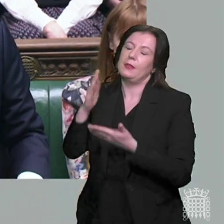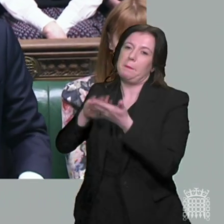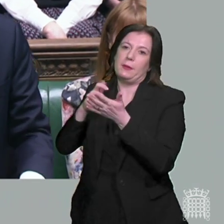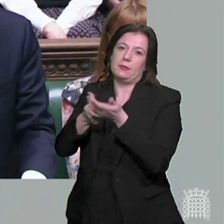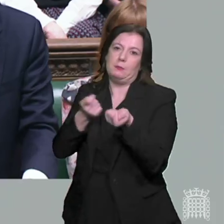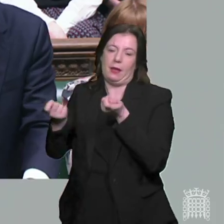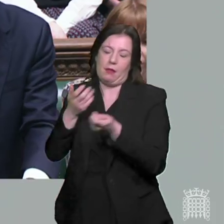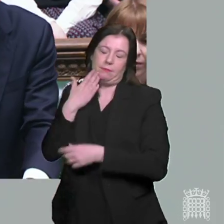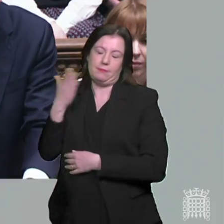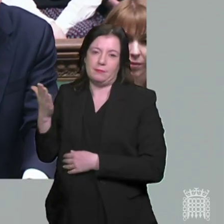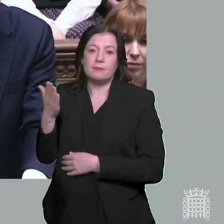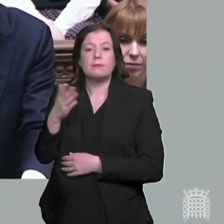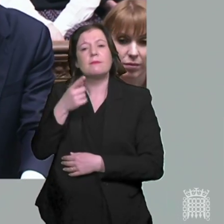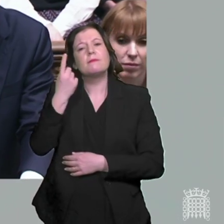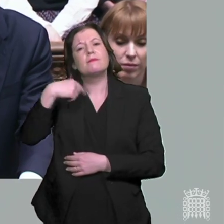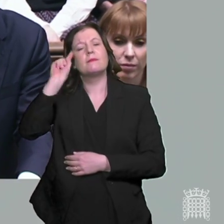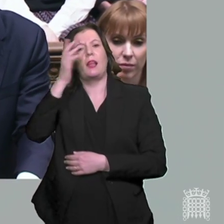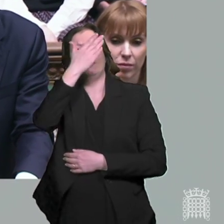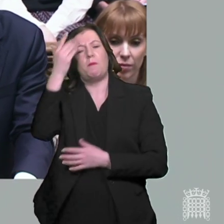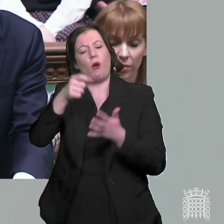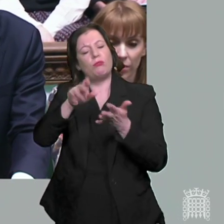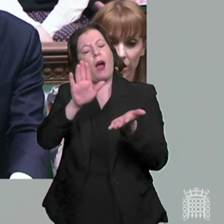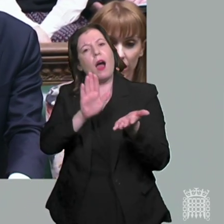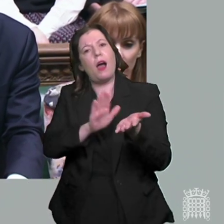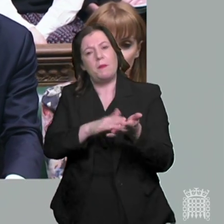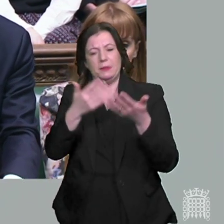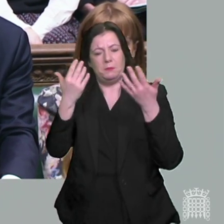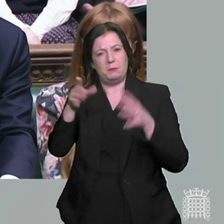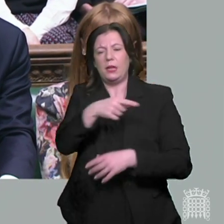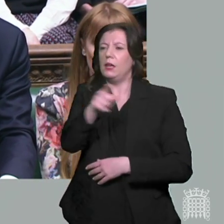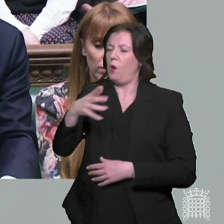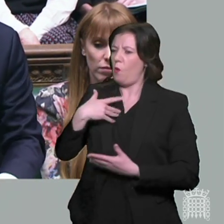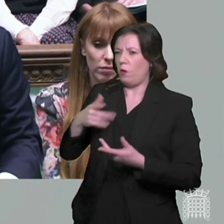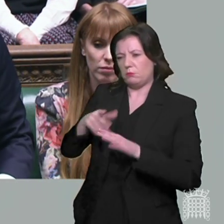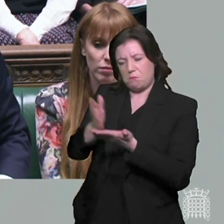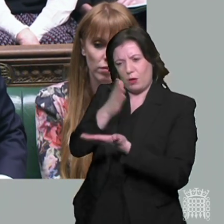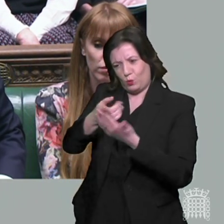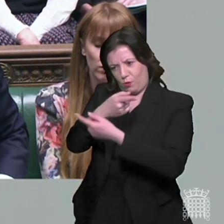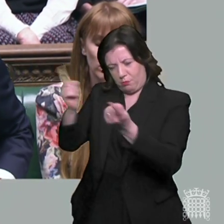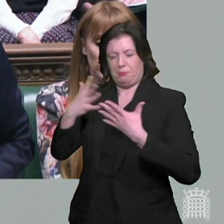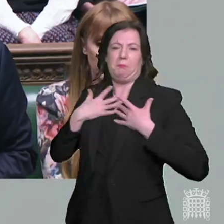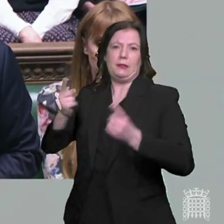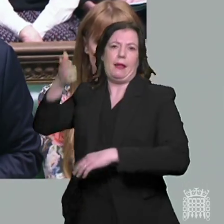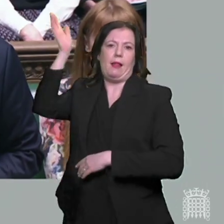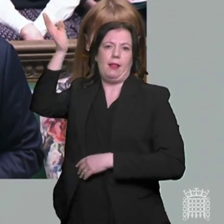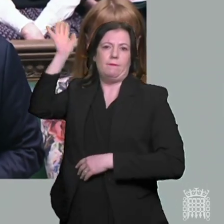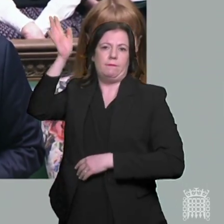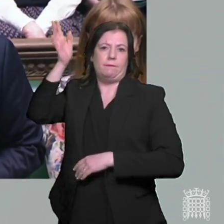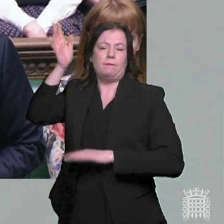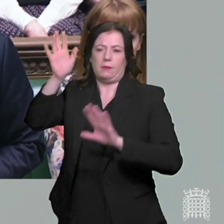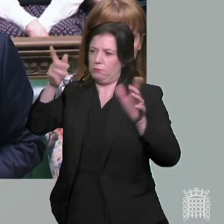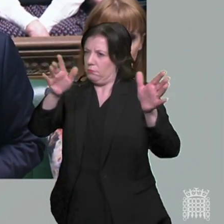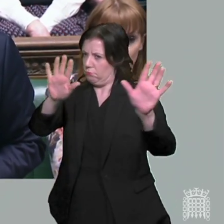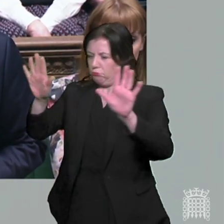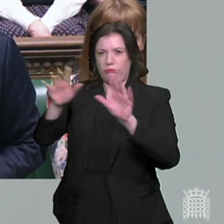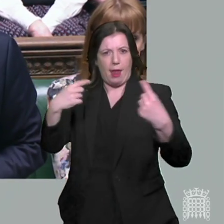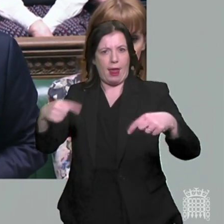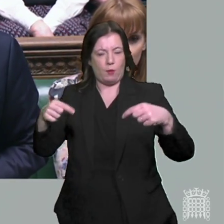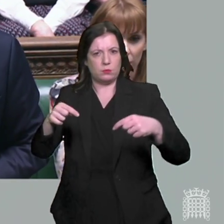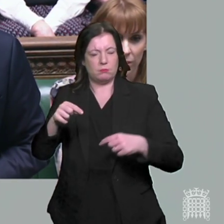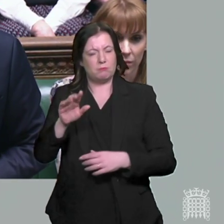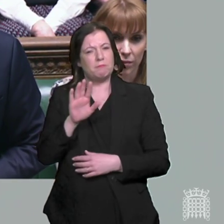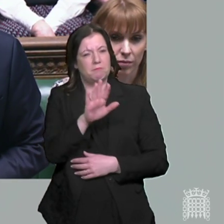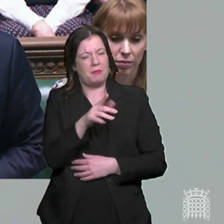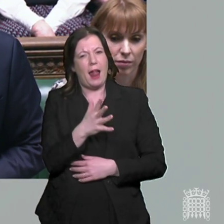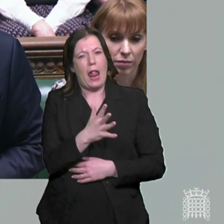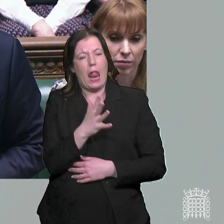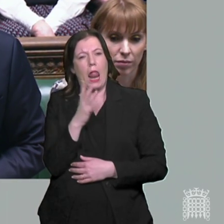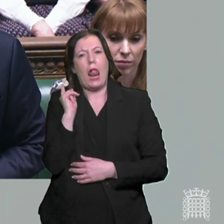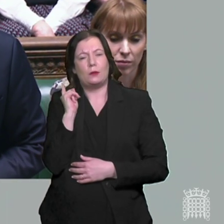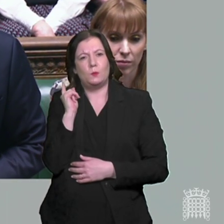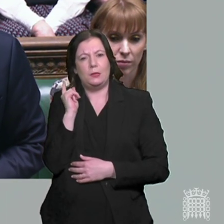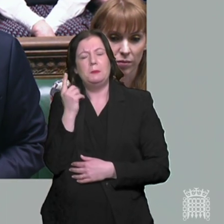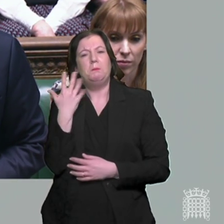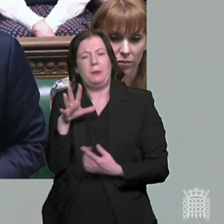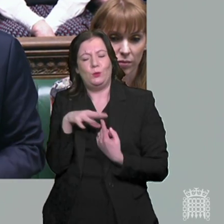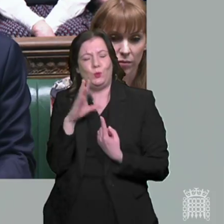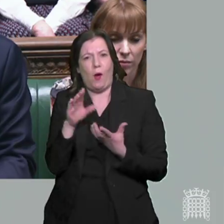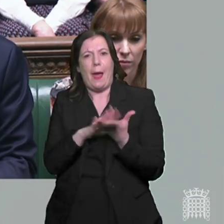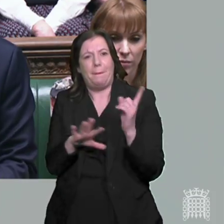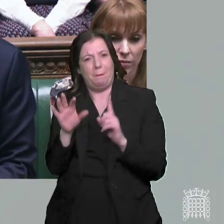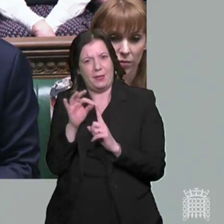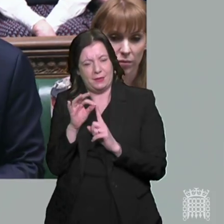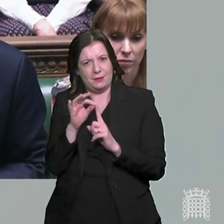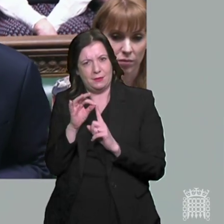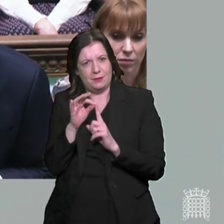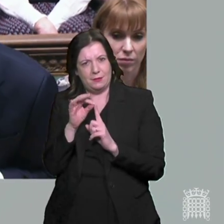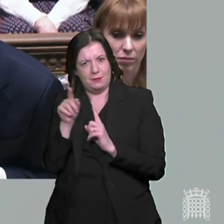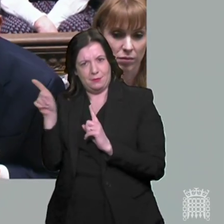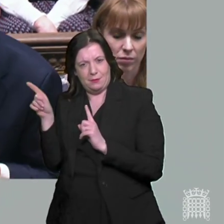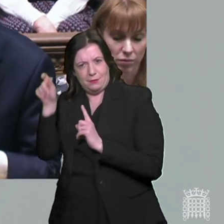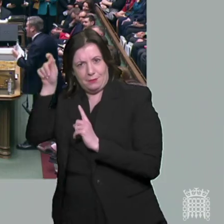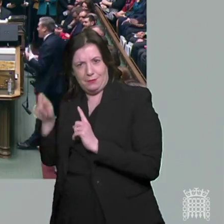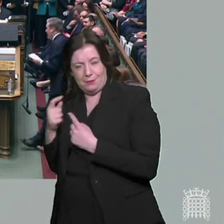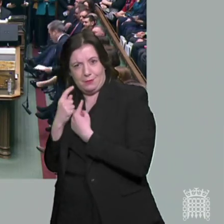Last summer, the Prime Minister claimed that he wanted to protect free speech and put a stop to no-platforming, so how concerned was he by last week’s campaign by Tory MPs to cancel a broadcaster?